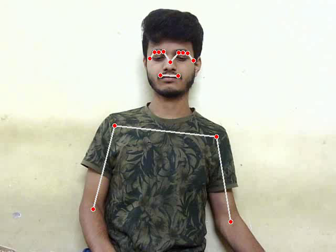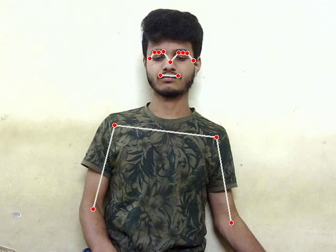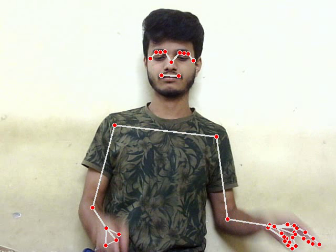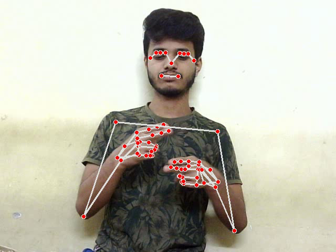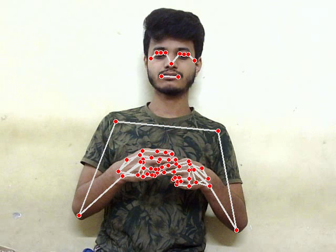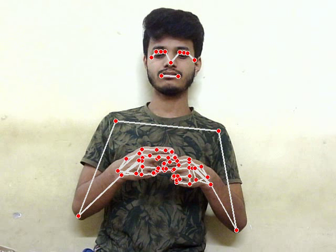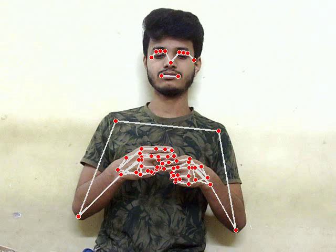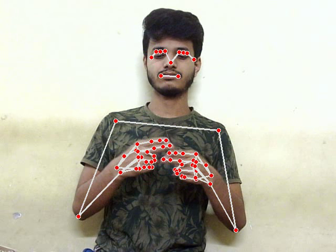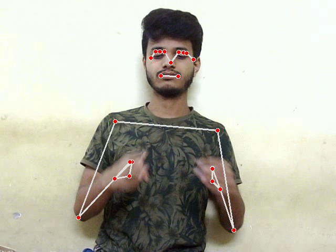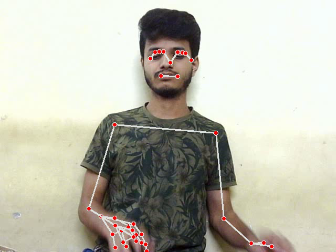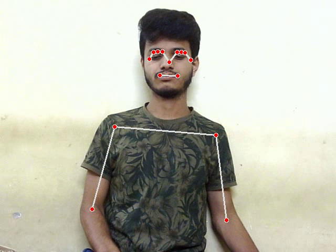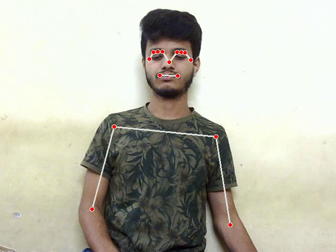name